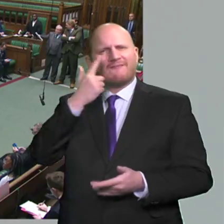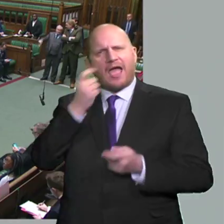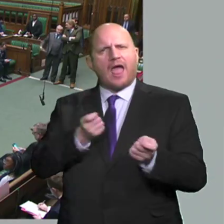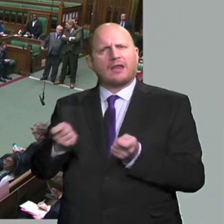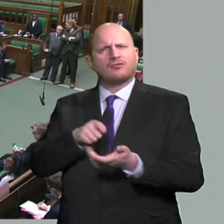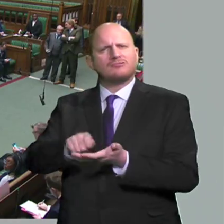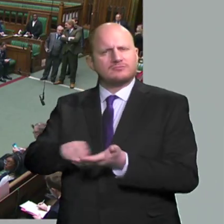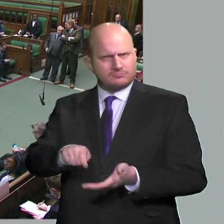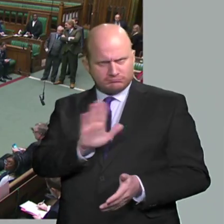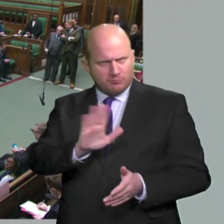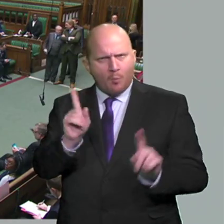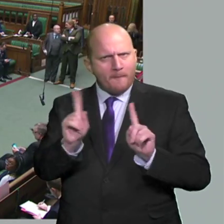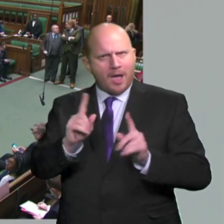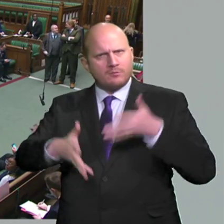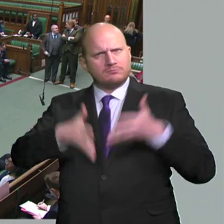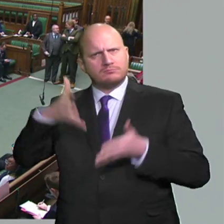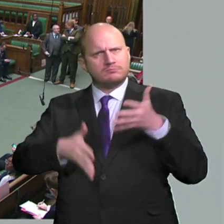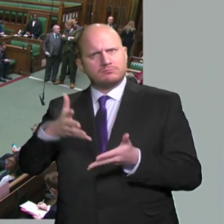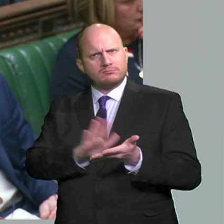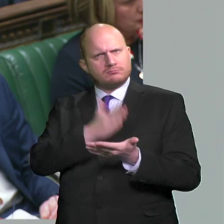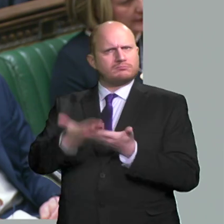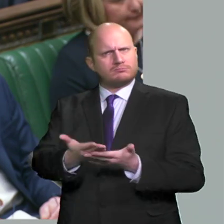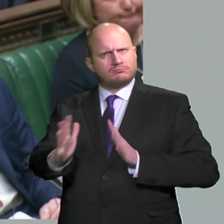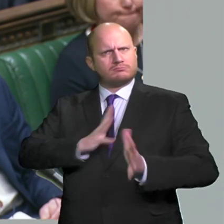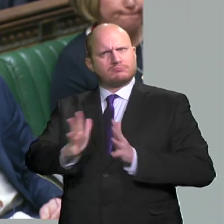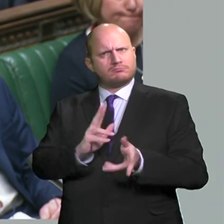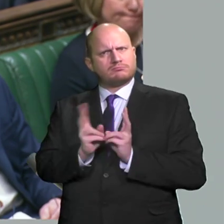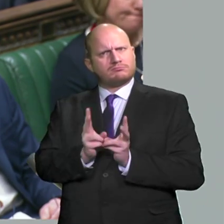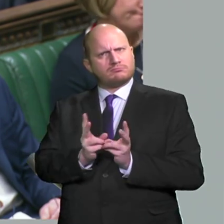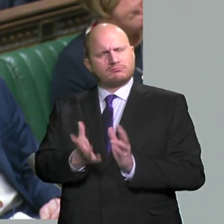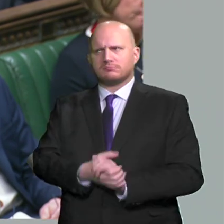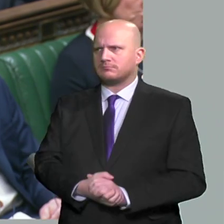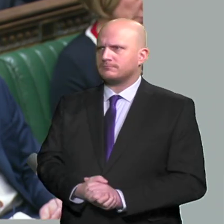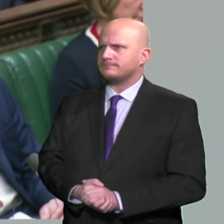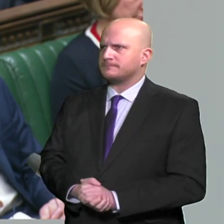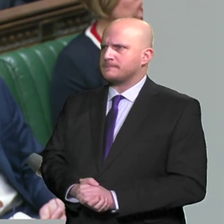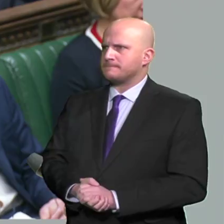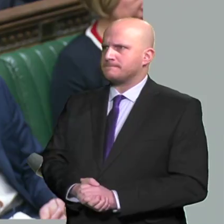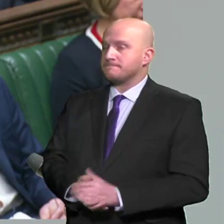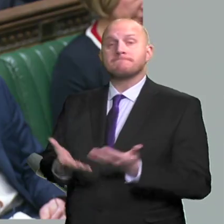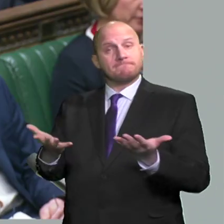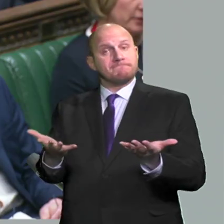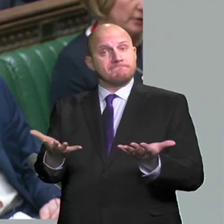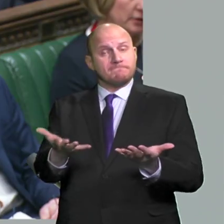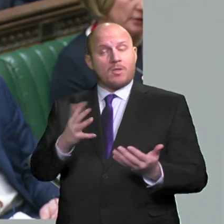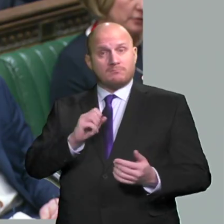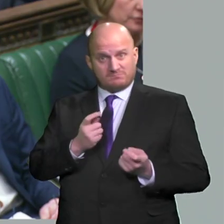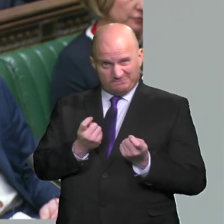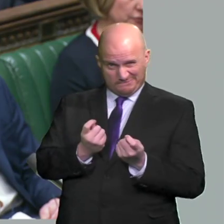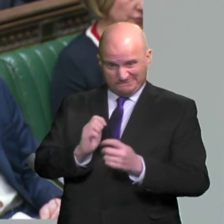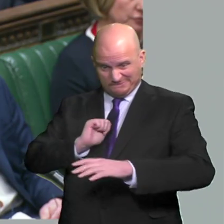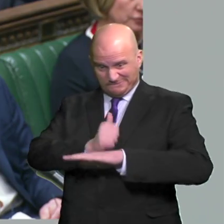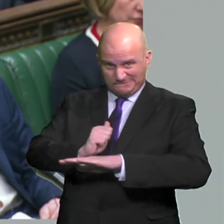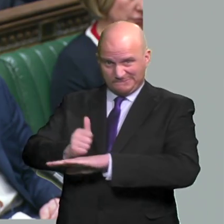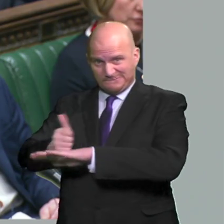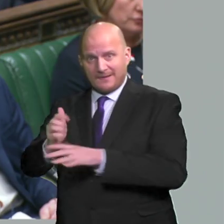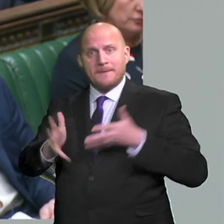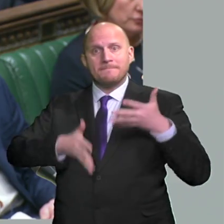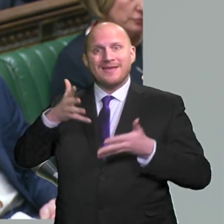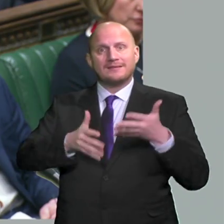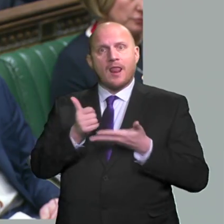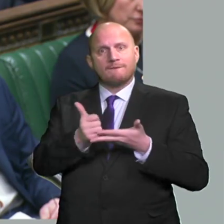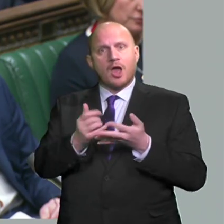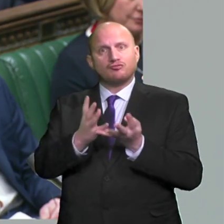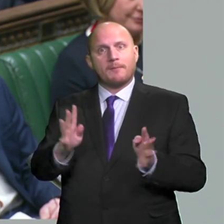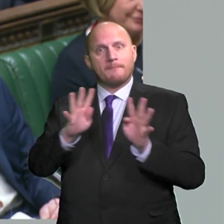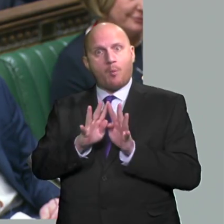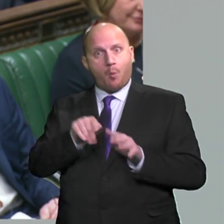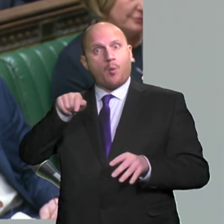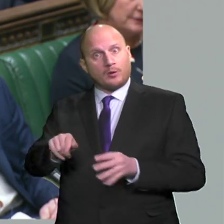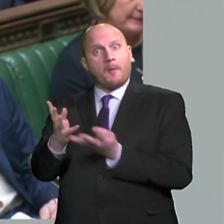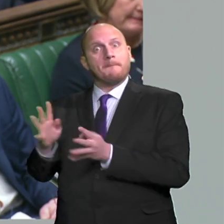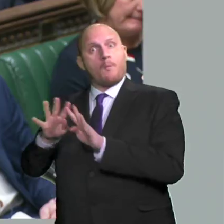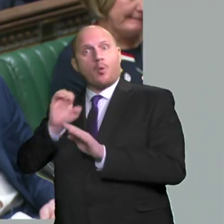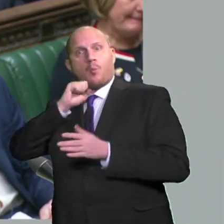I thank the honourable Lady for her interest. The British Sign Language advisory board is being established to advise the Government on that implementation.